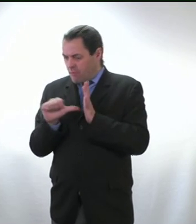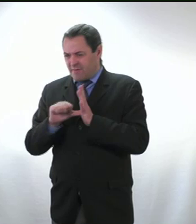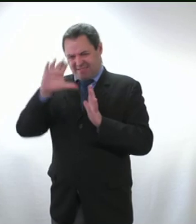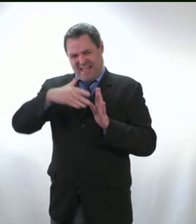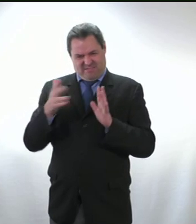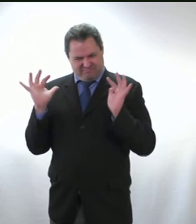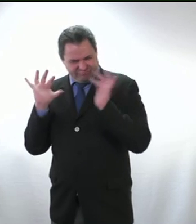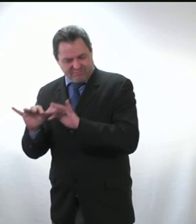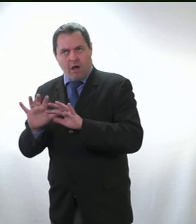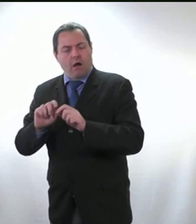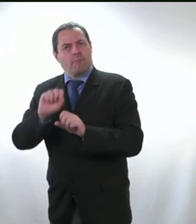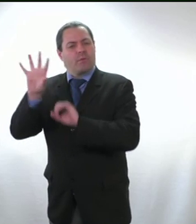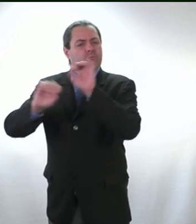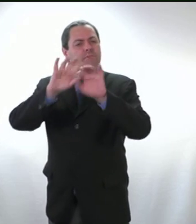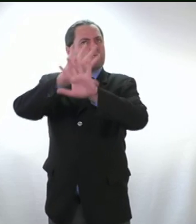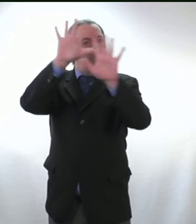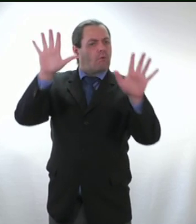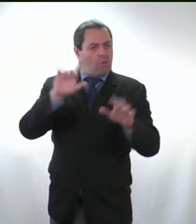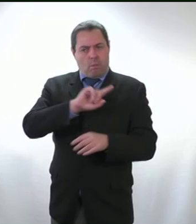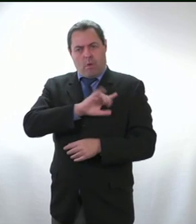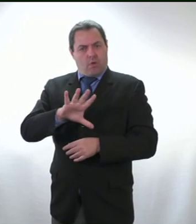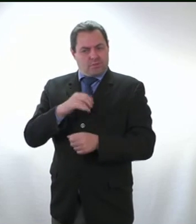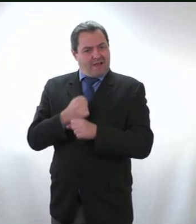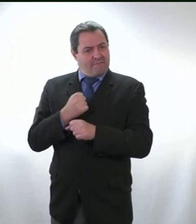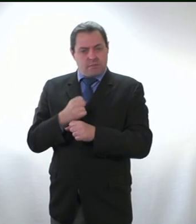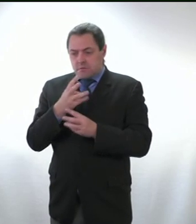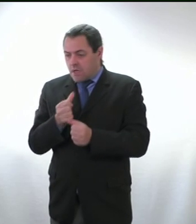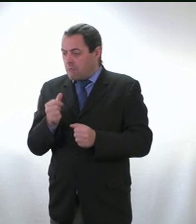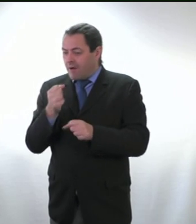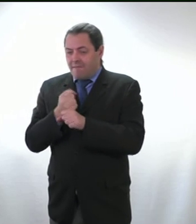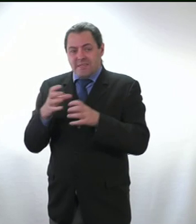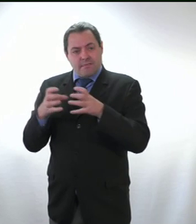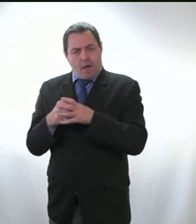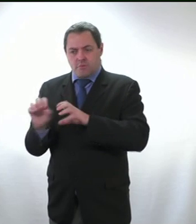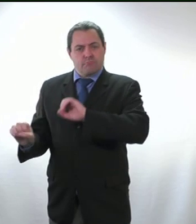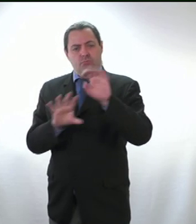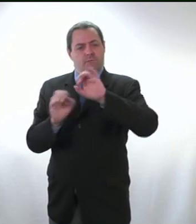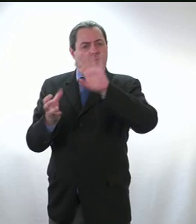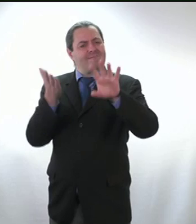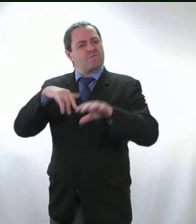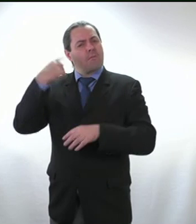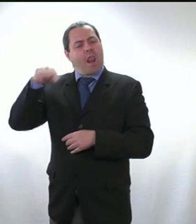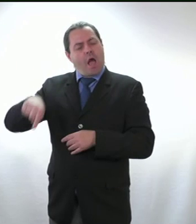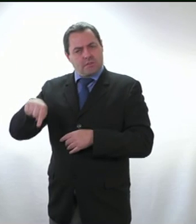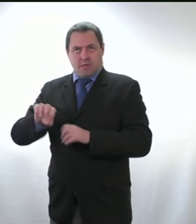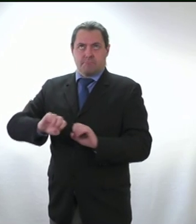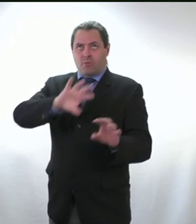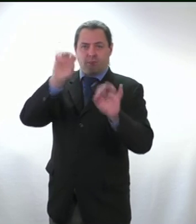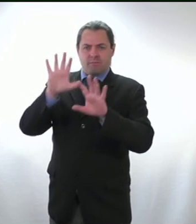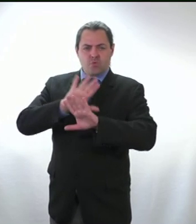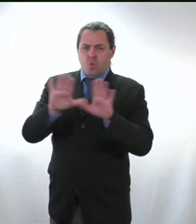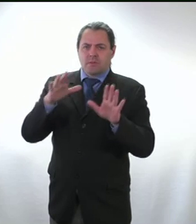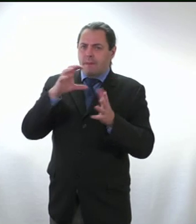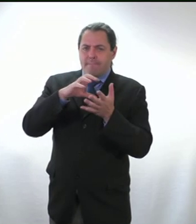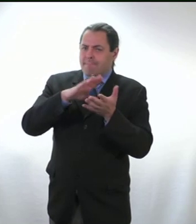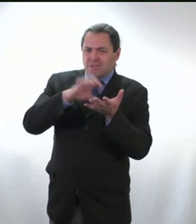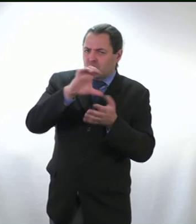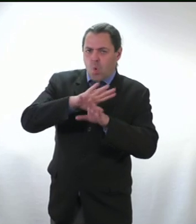To achieve that, the Government could move parts of Departments out of London to the provinces, but not Manchester and Leeds.